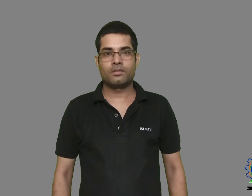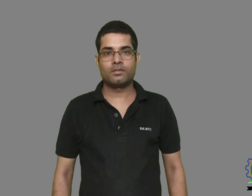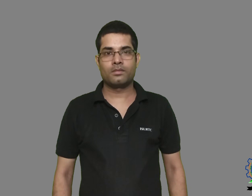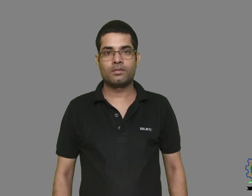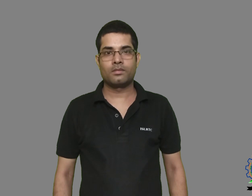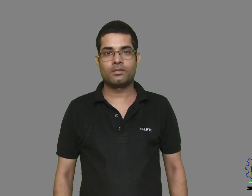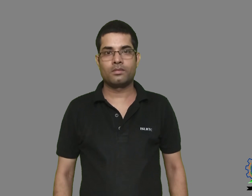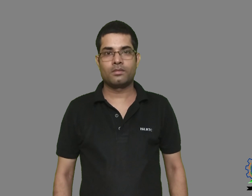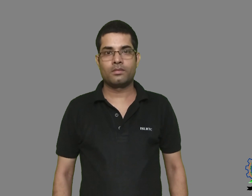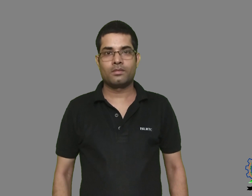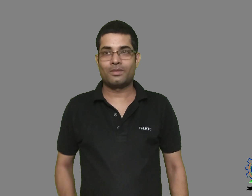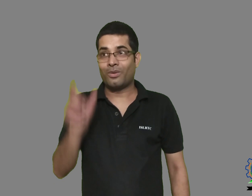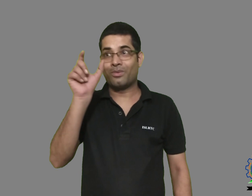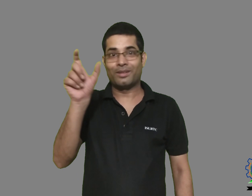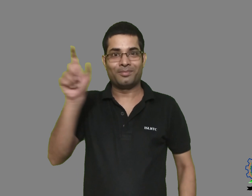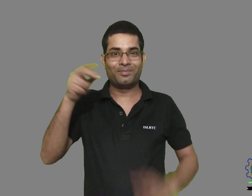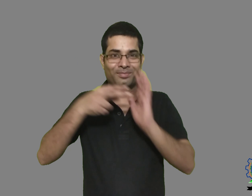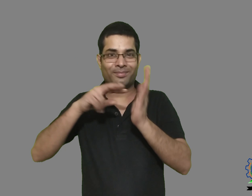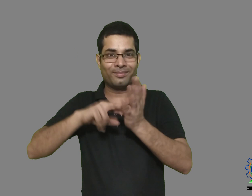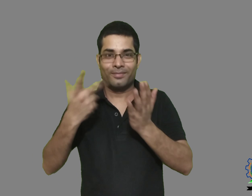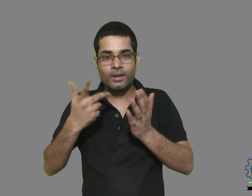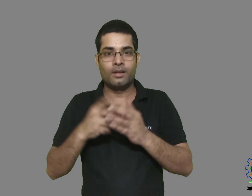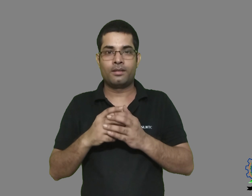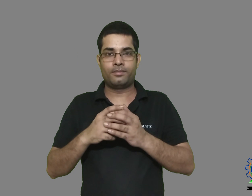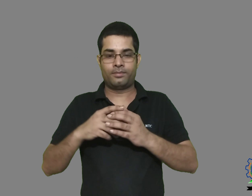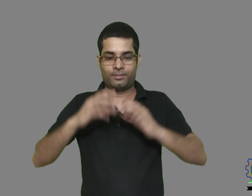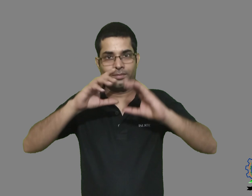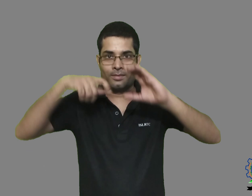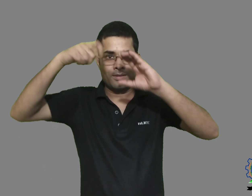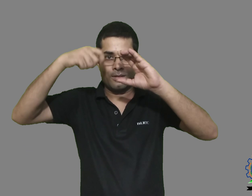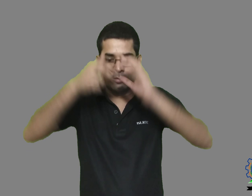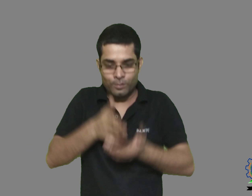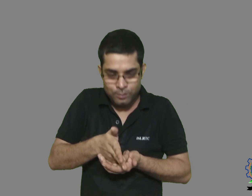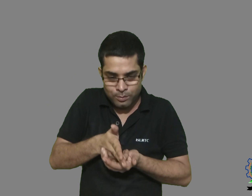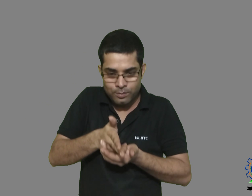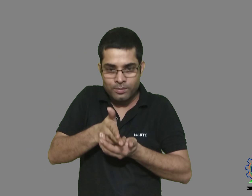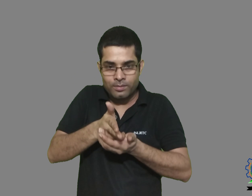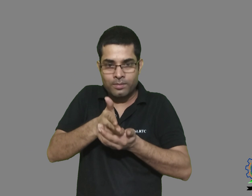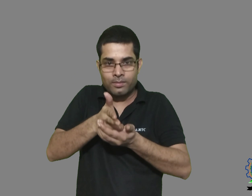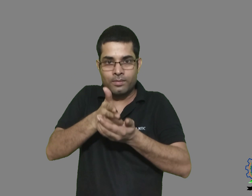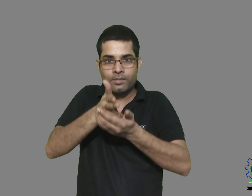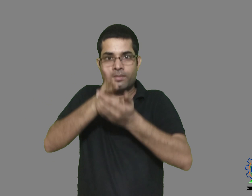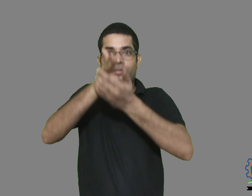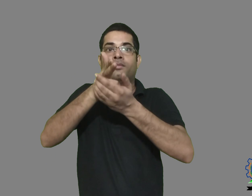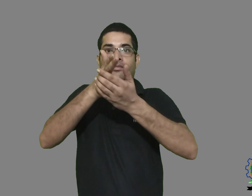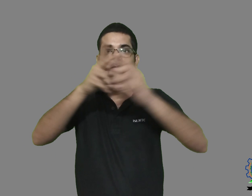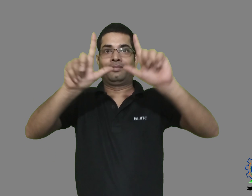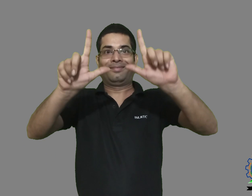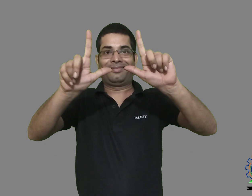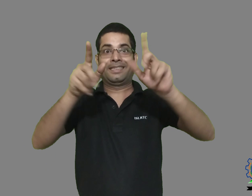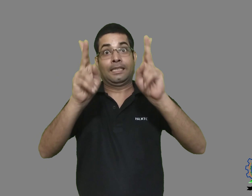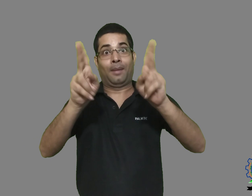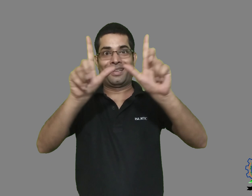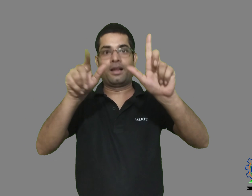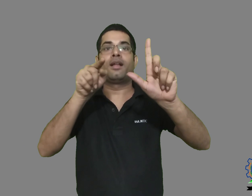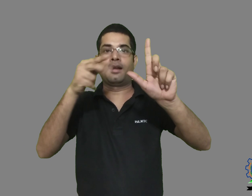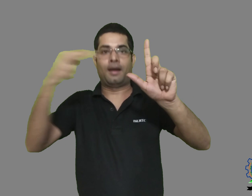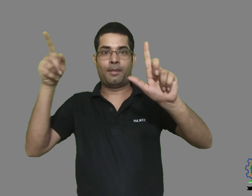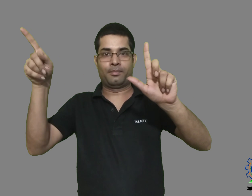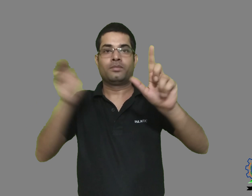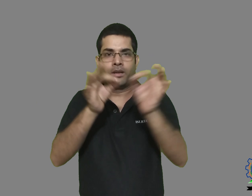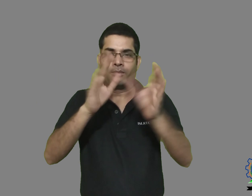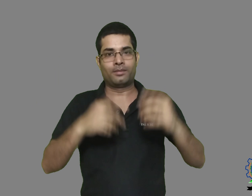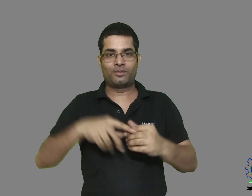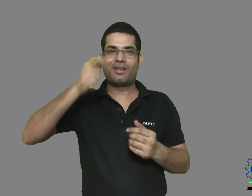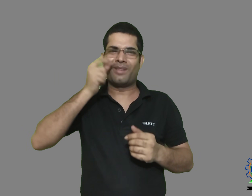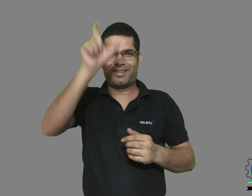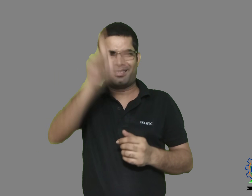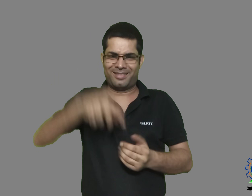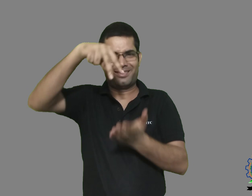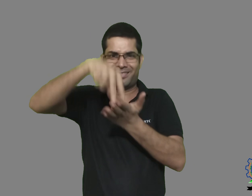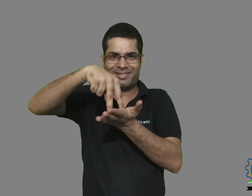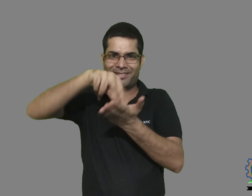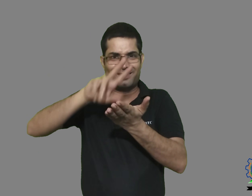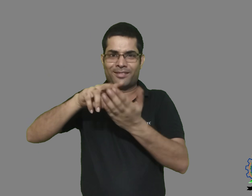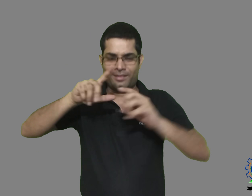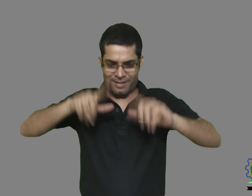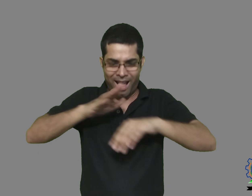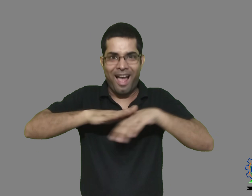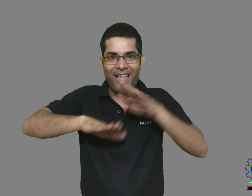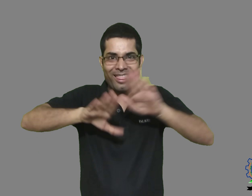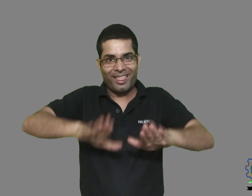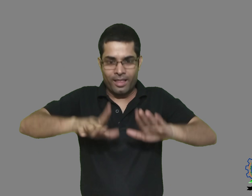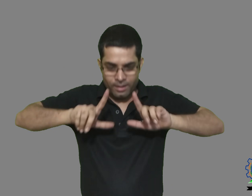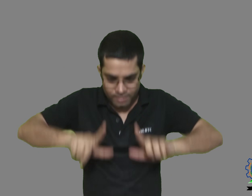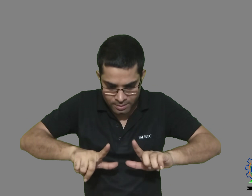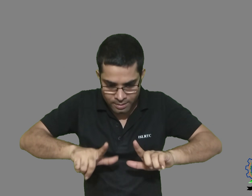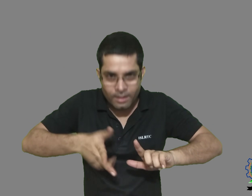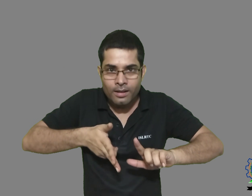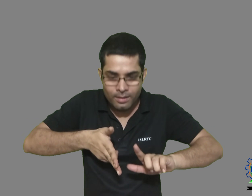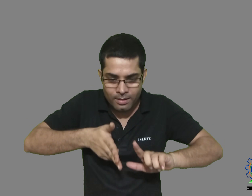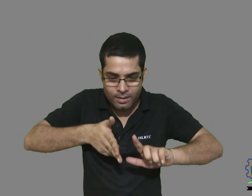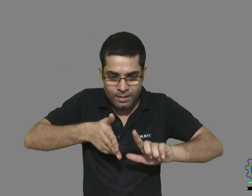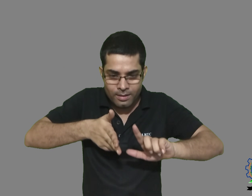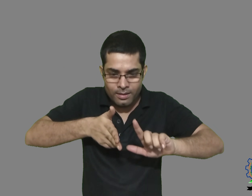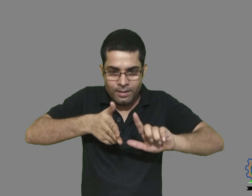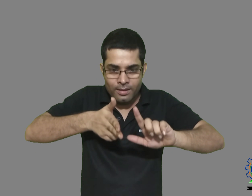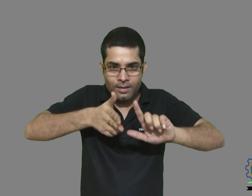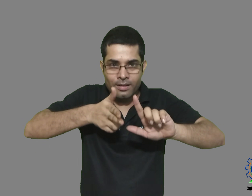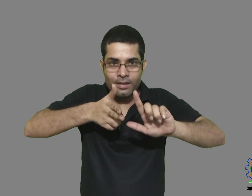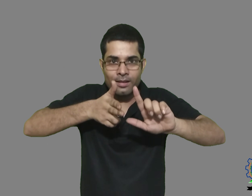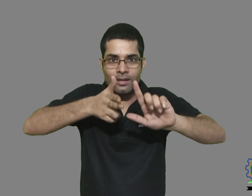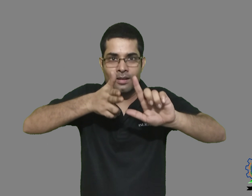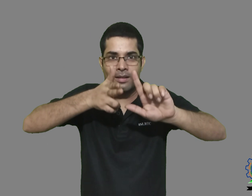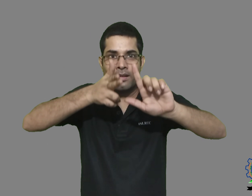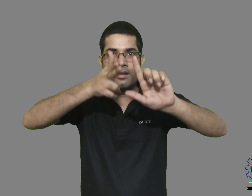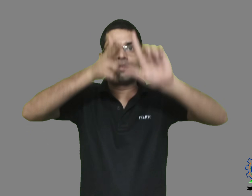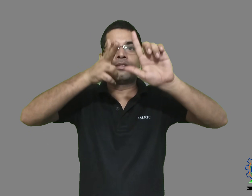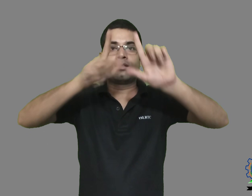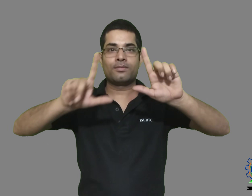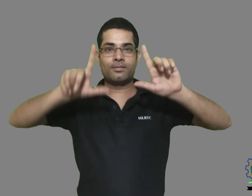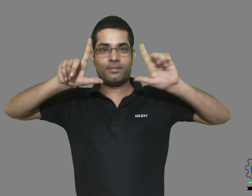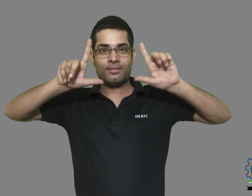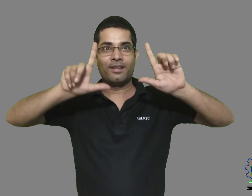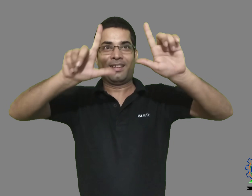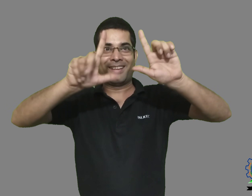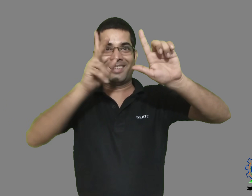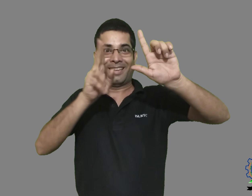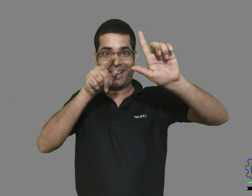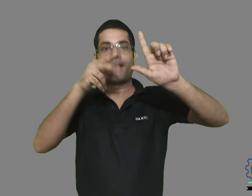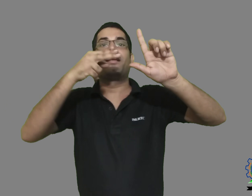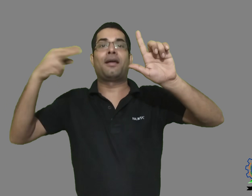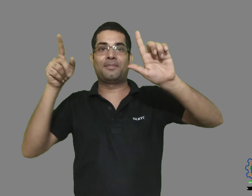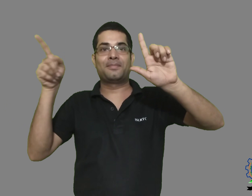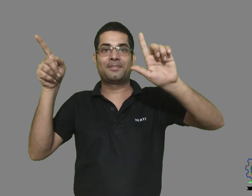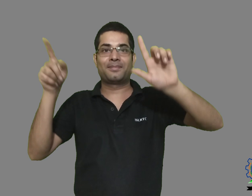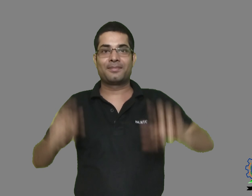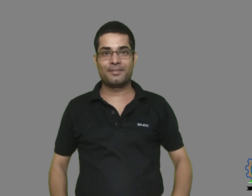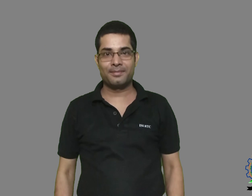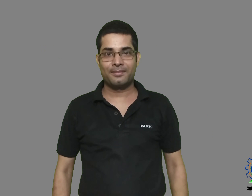Pedestal